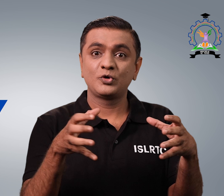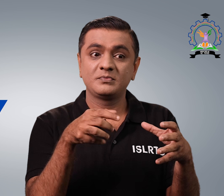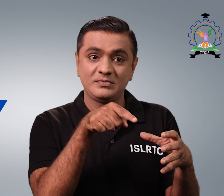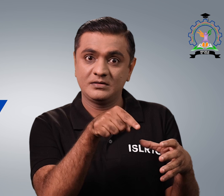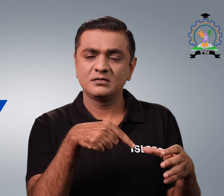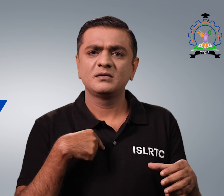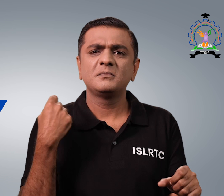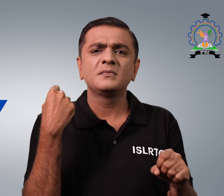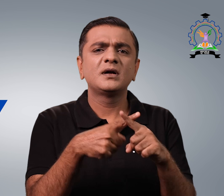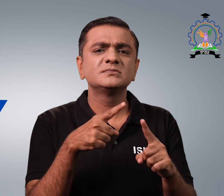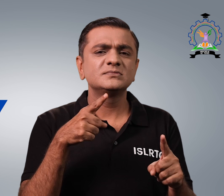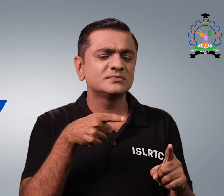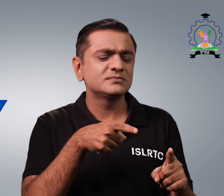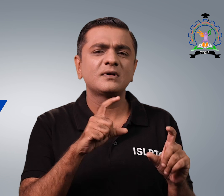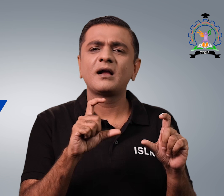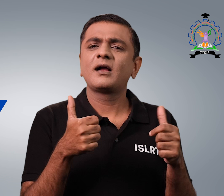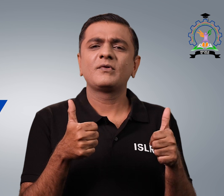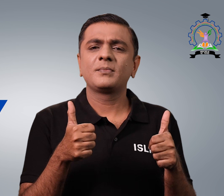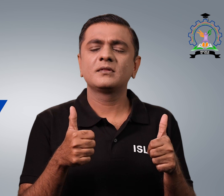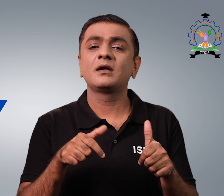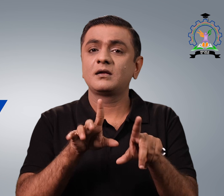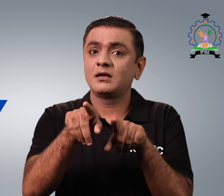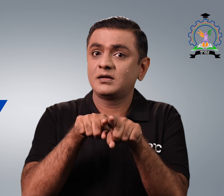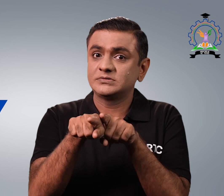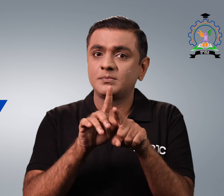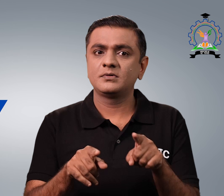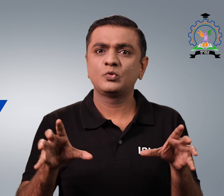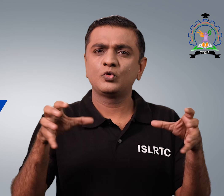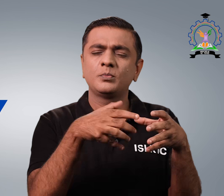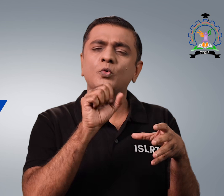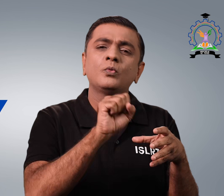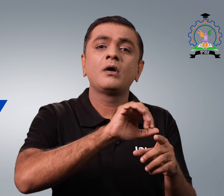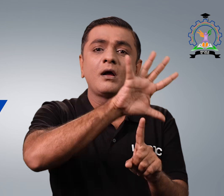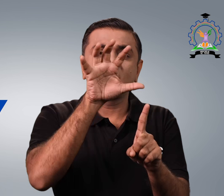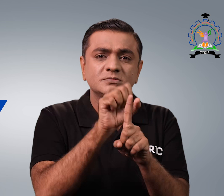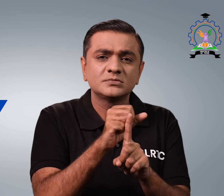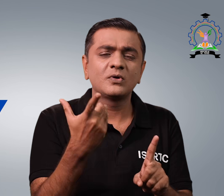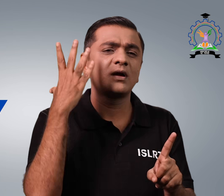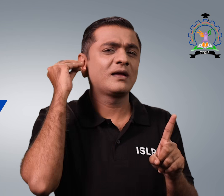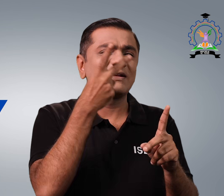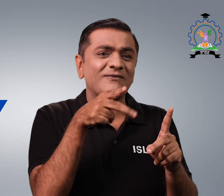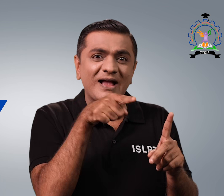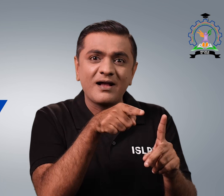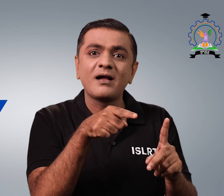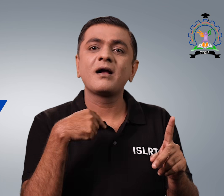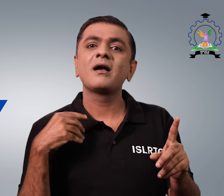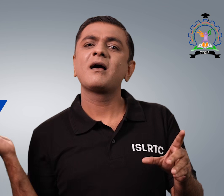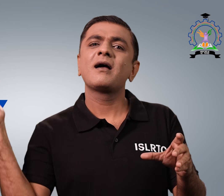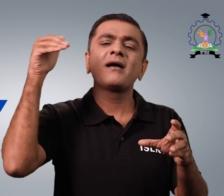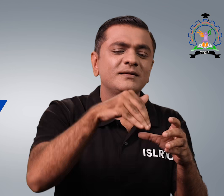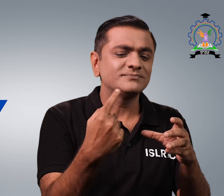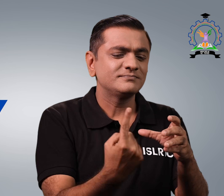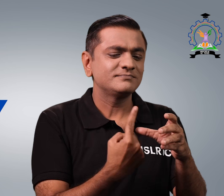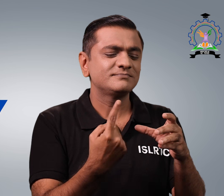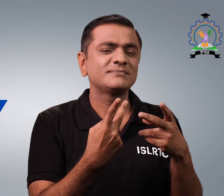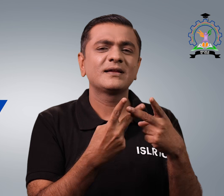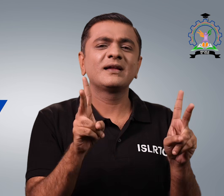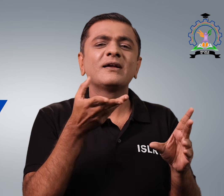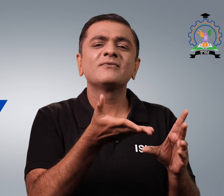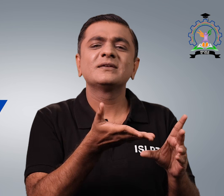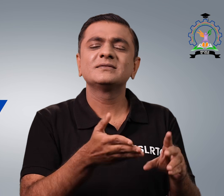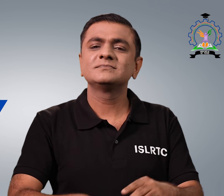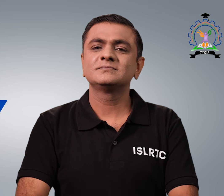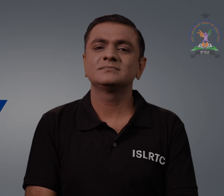Alienation is the feeling of being disconnected from a group. For example, a Deaf person experiences alienation from hearing culture and conversation.